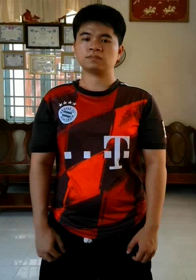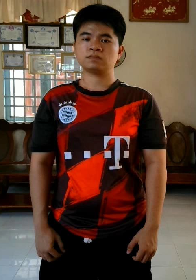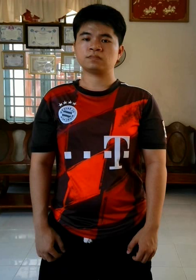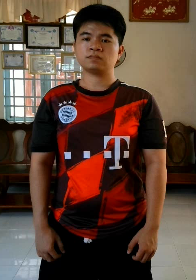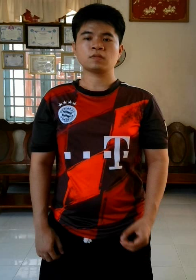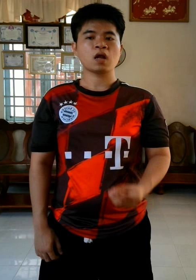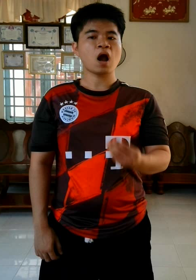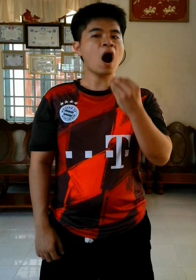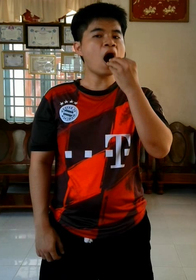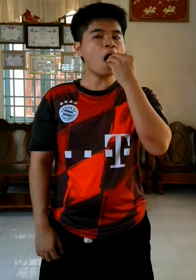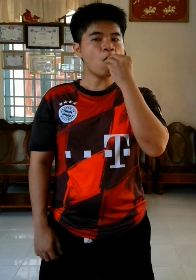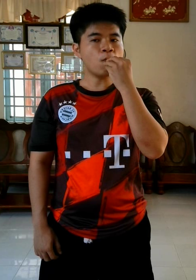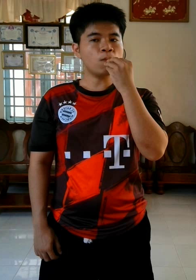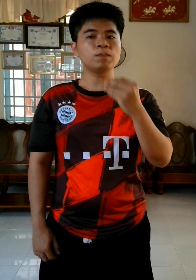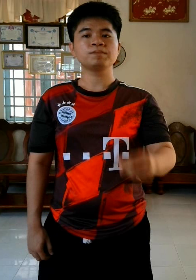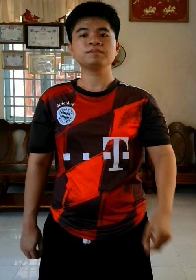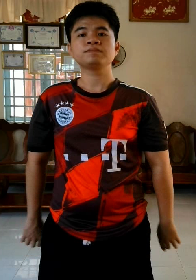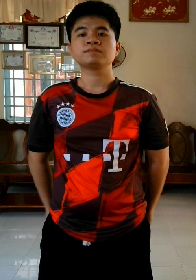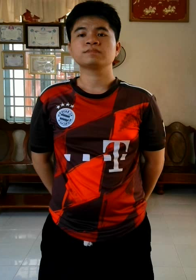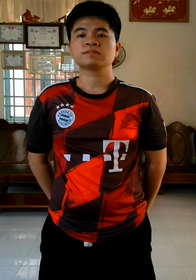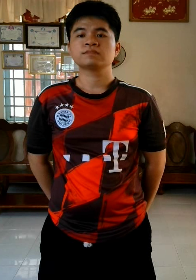an